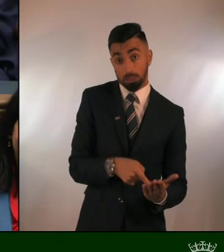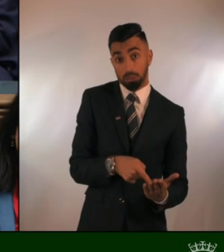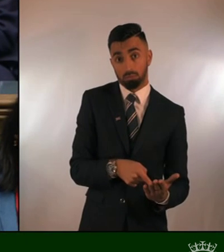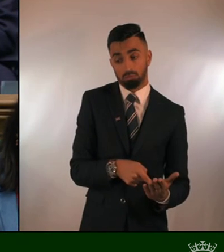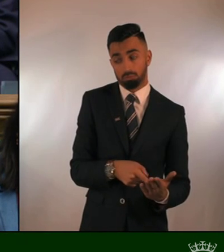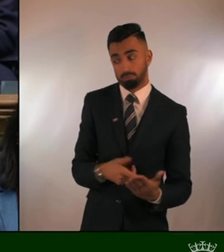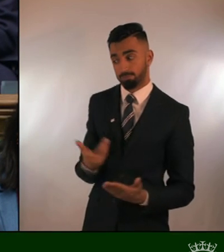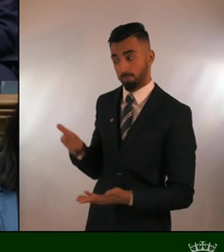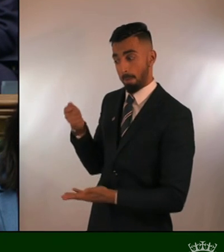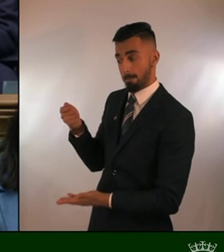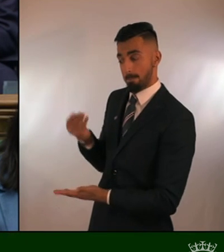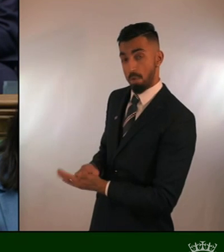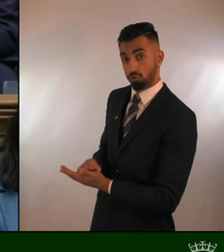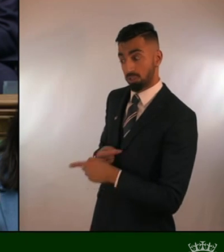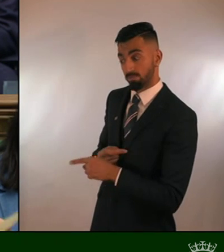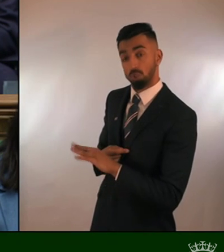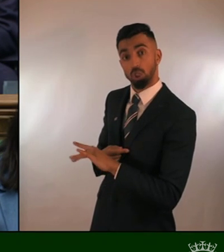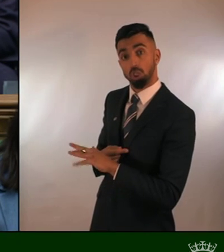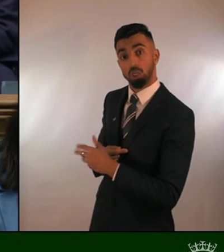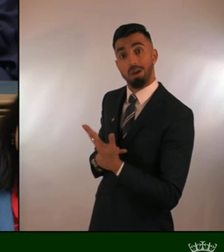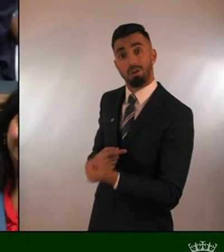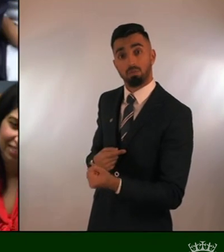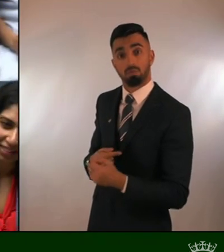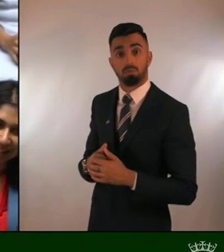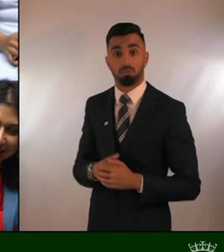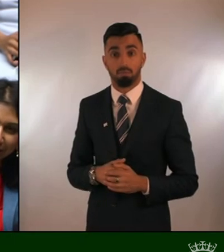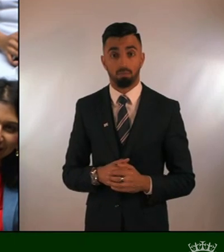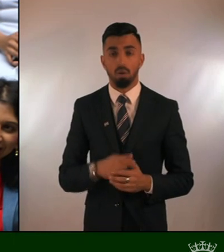It is one of our most important regional arteries.